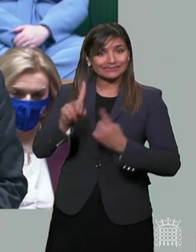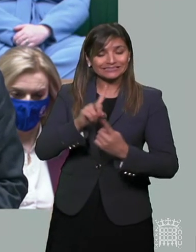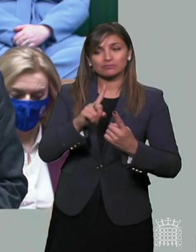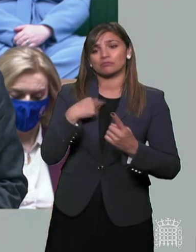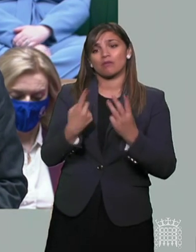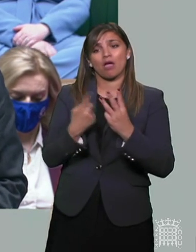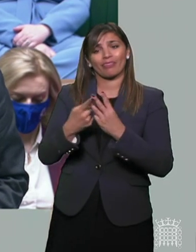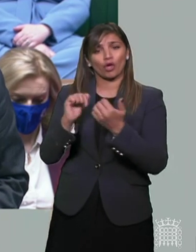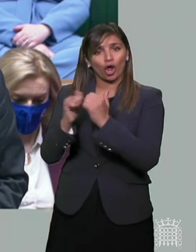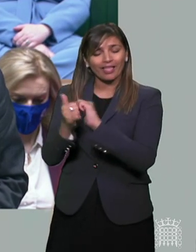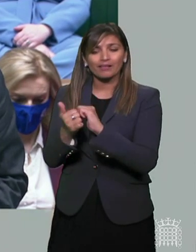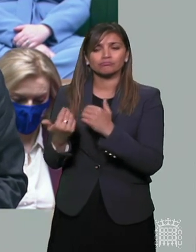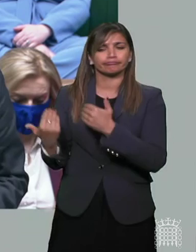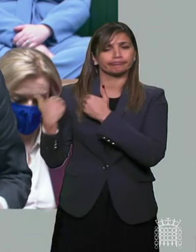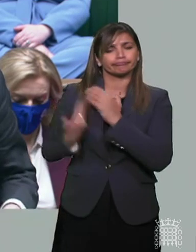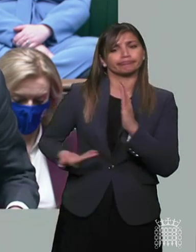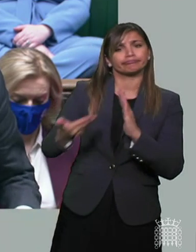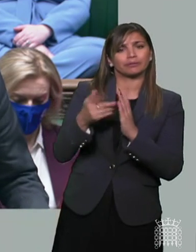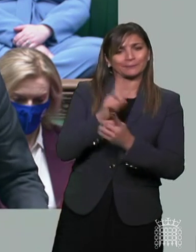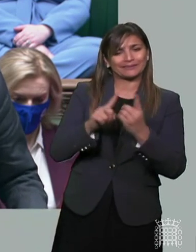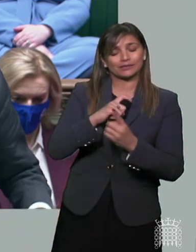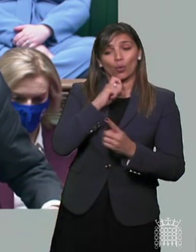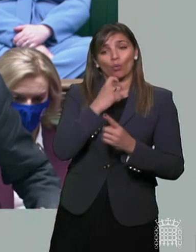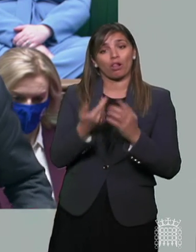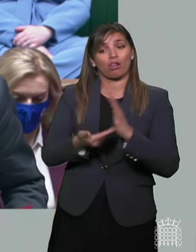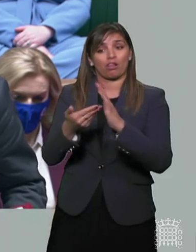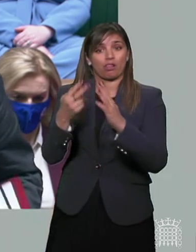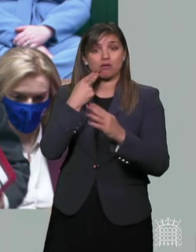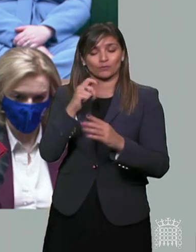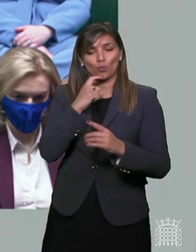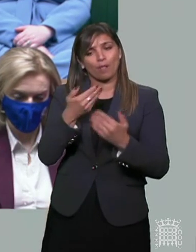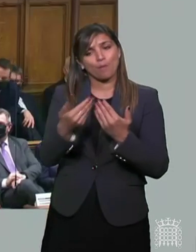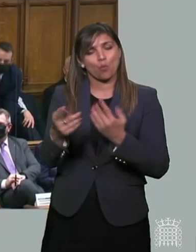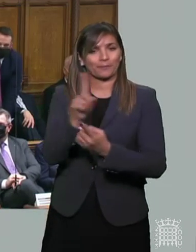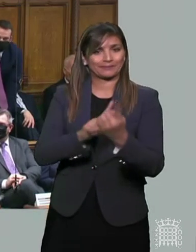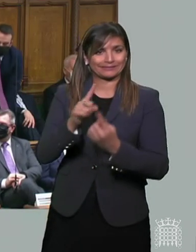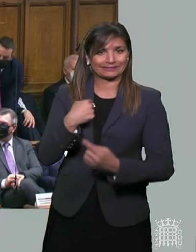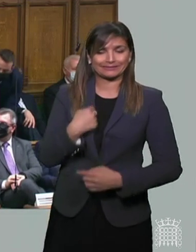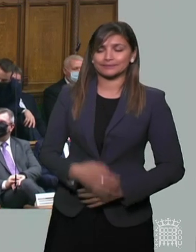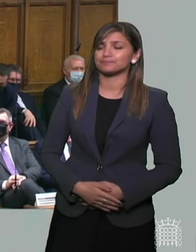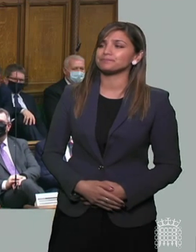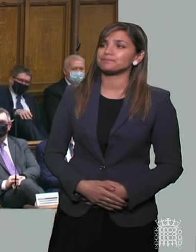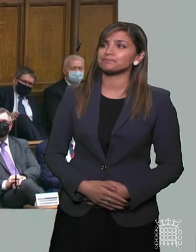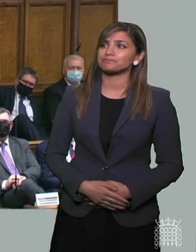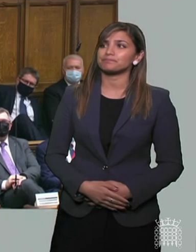In addition to my duties in this House, I shall have further such meetings later today.